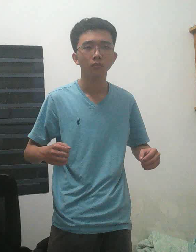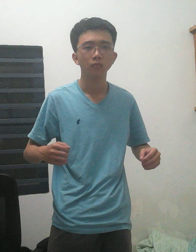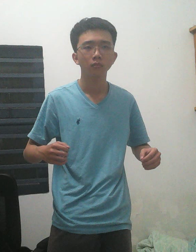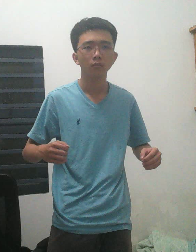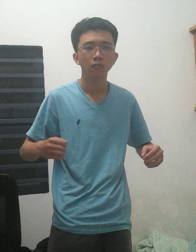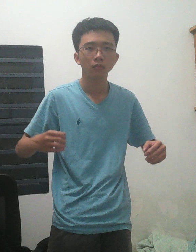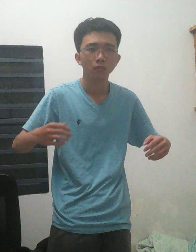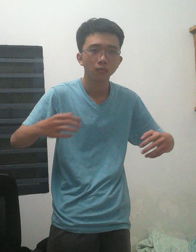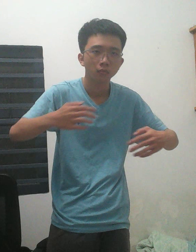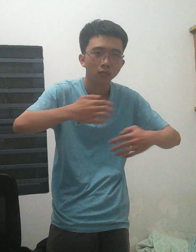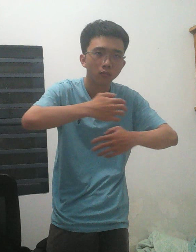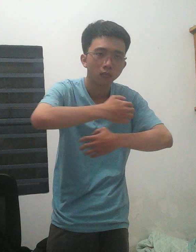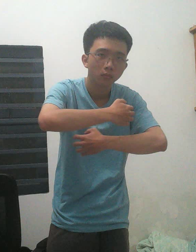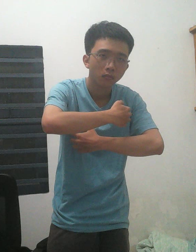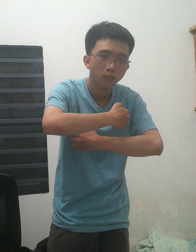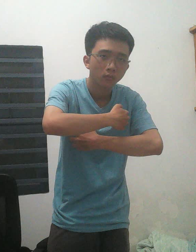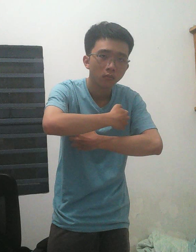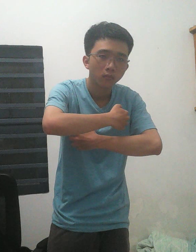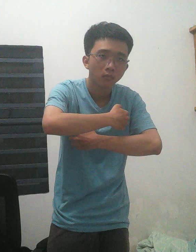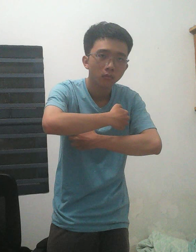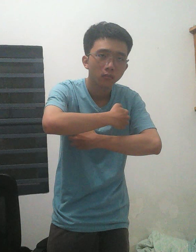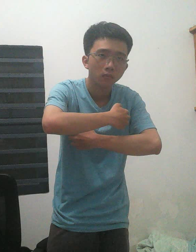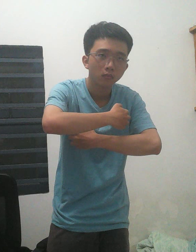om